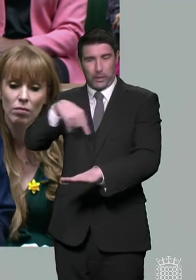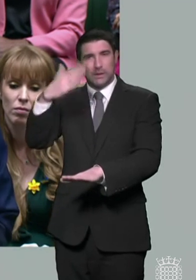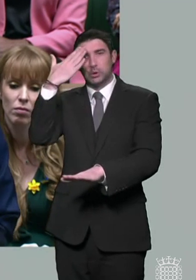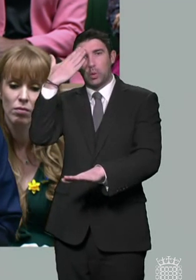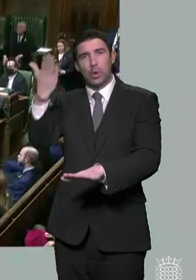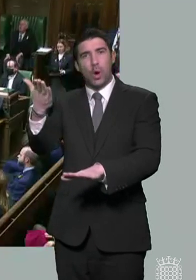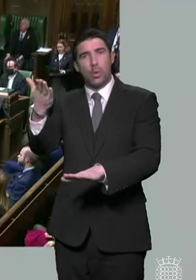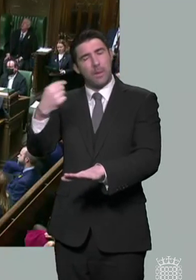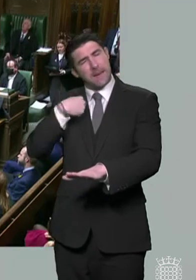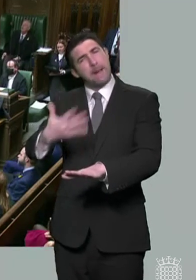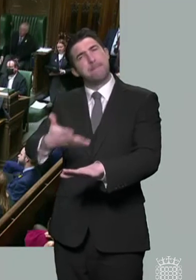Is the Prime Minister?